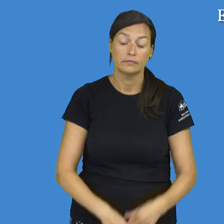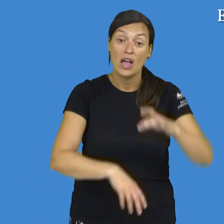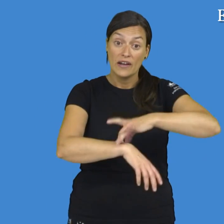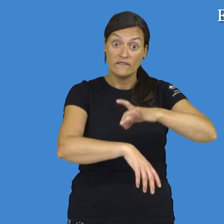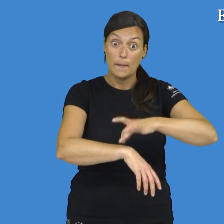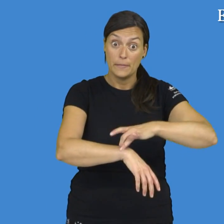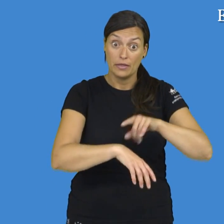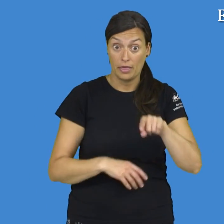enfermo